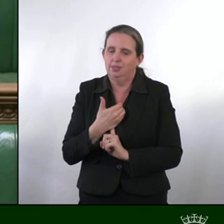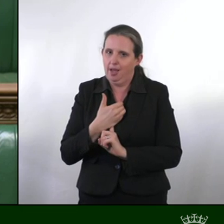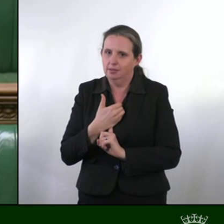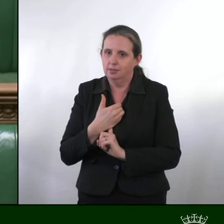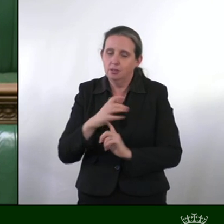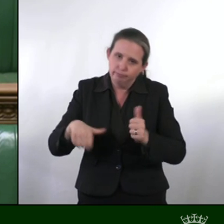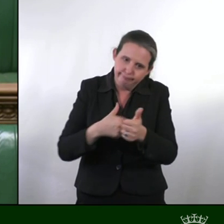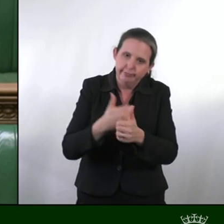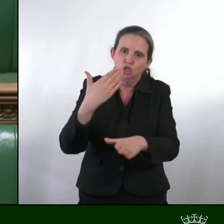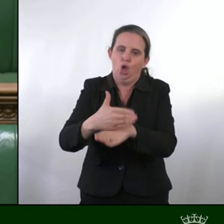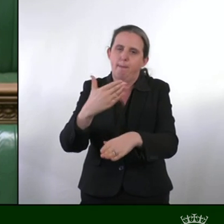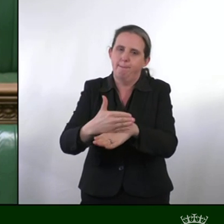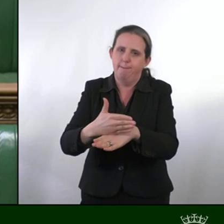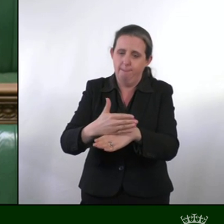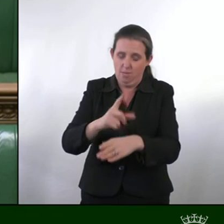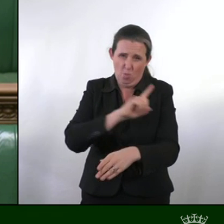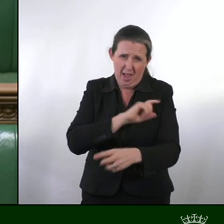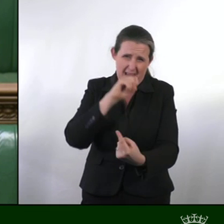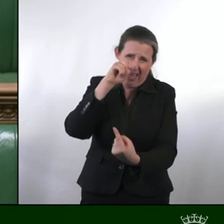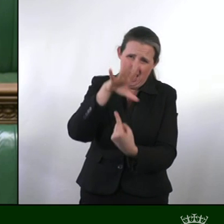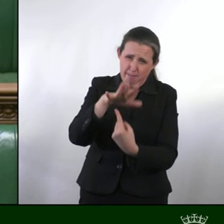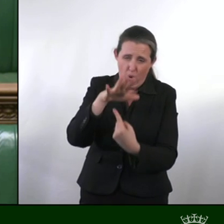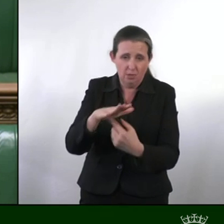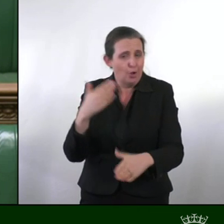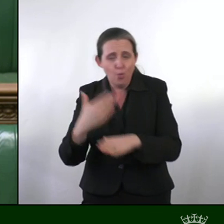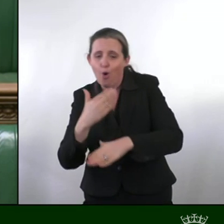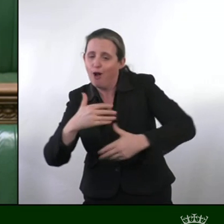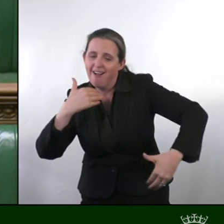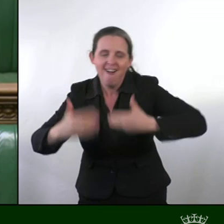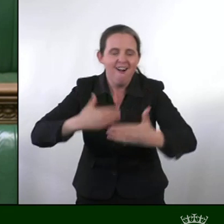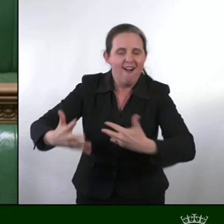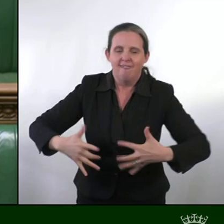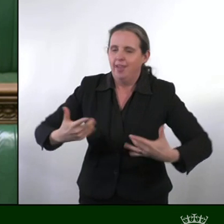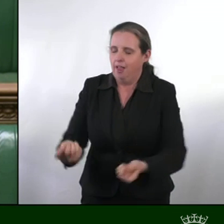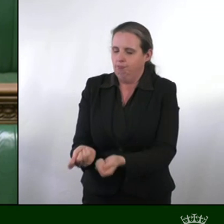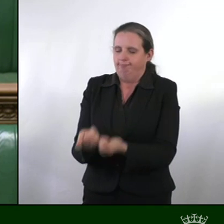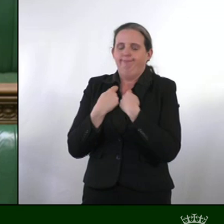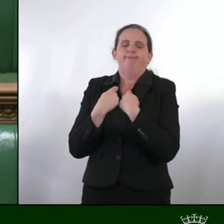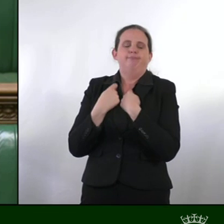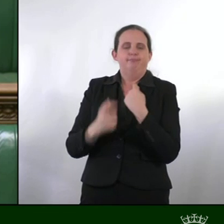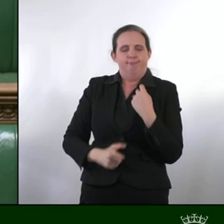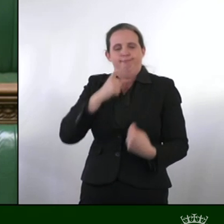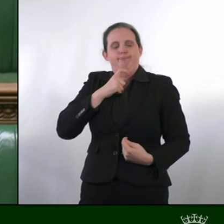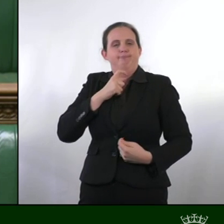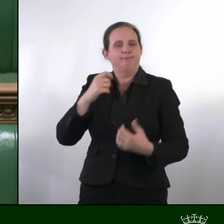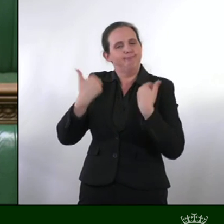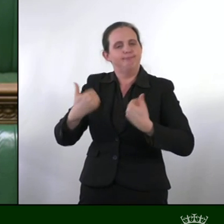supporting jobs, because good work remains the most rewarding and sustainable path to prosperity.